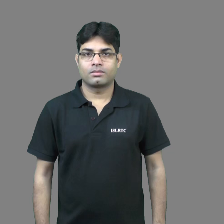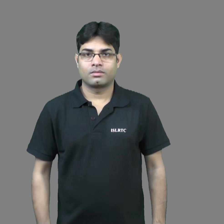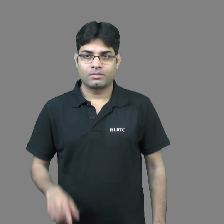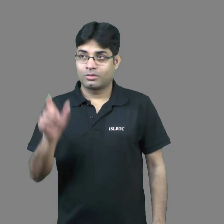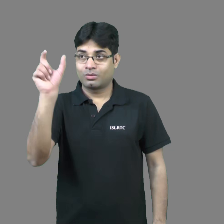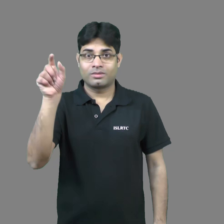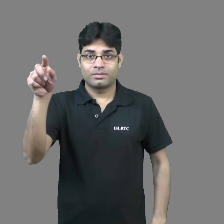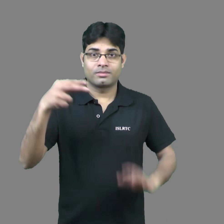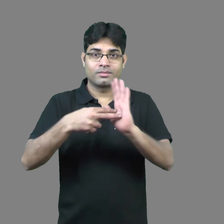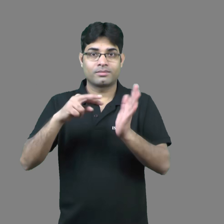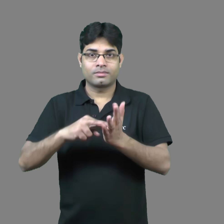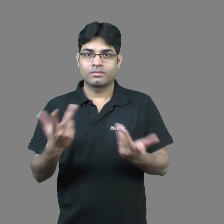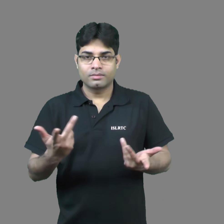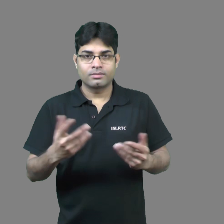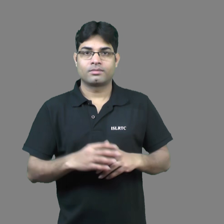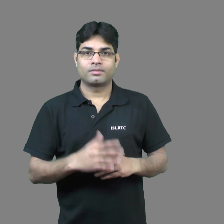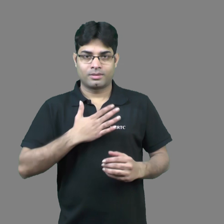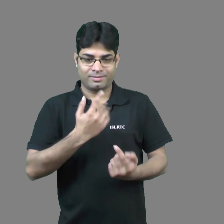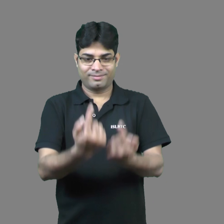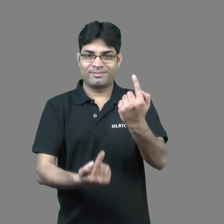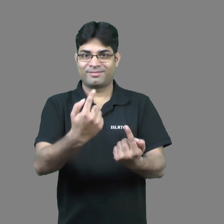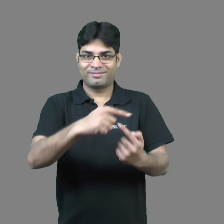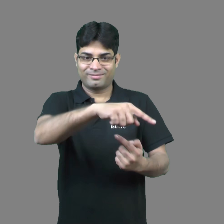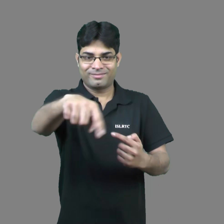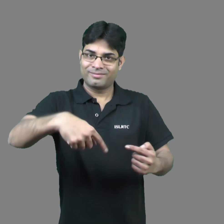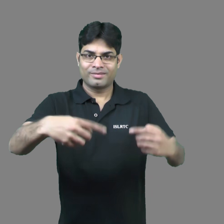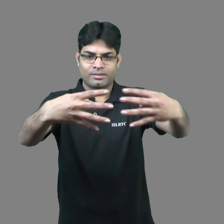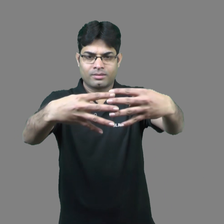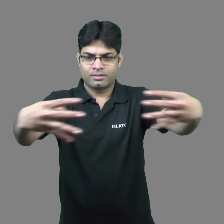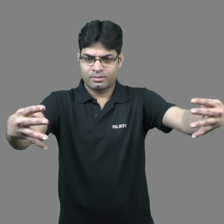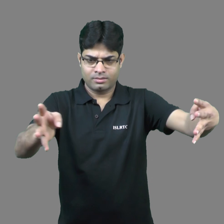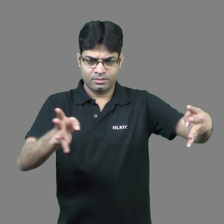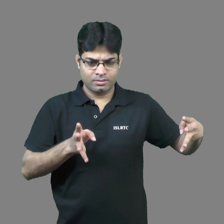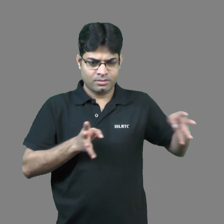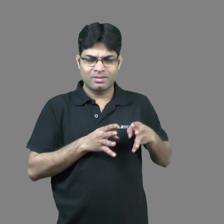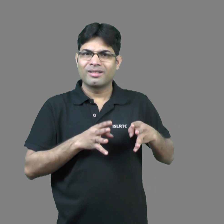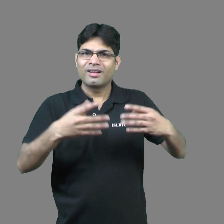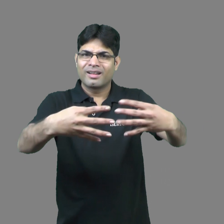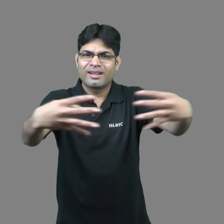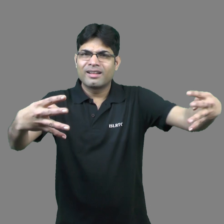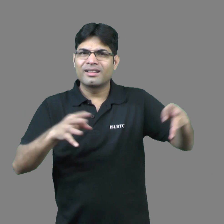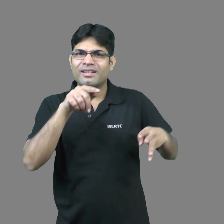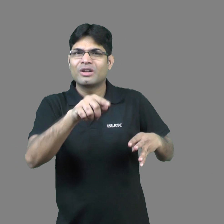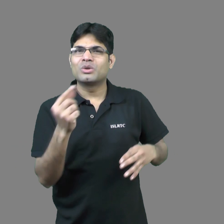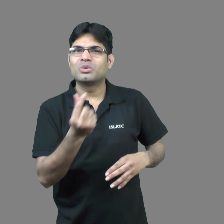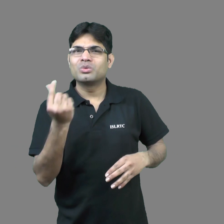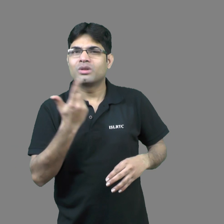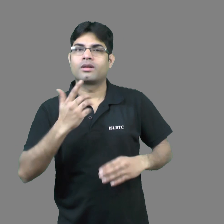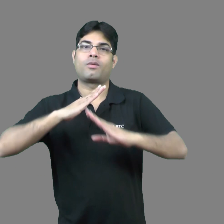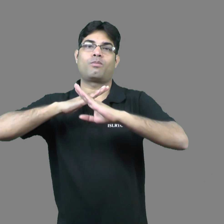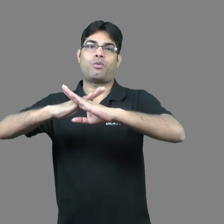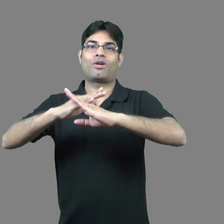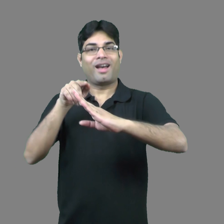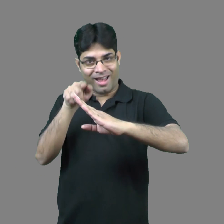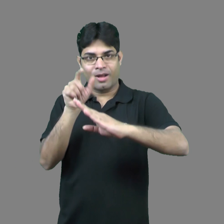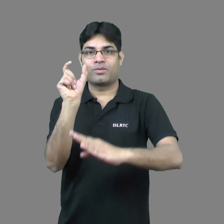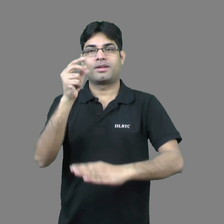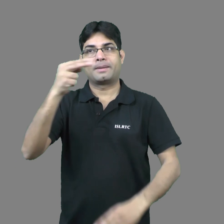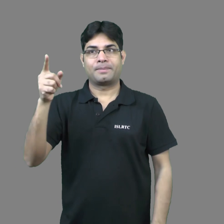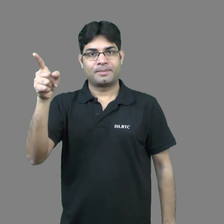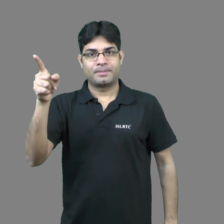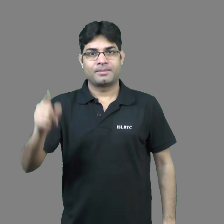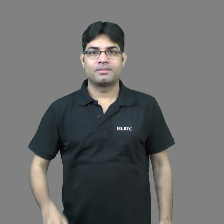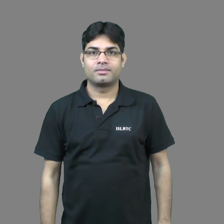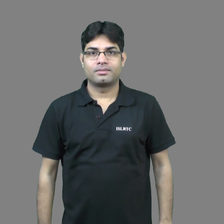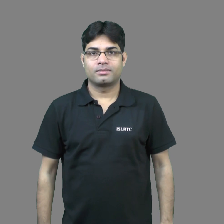Hedges for Protection